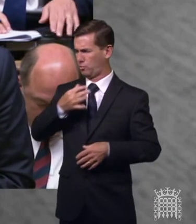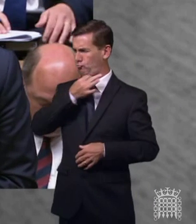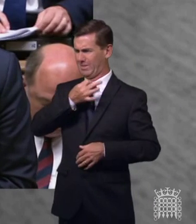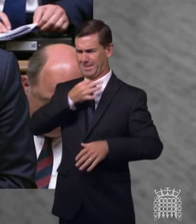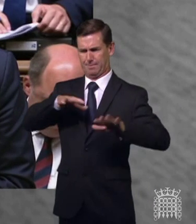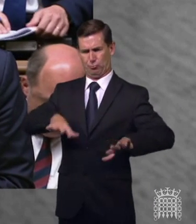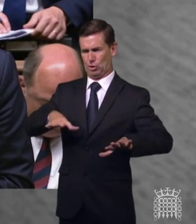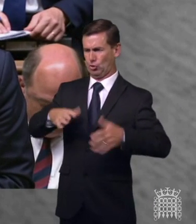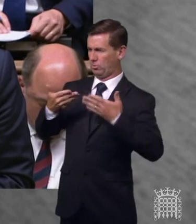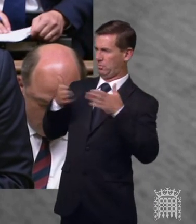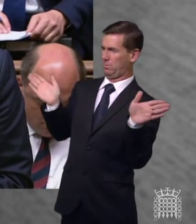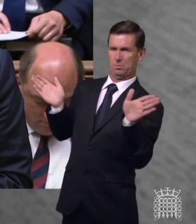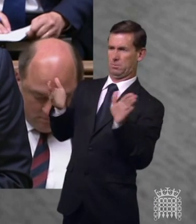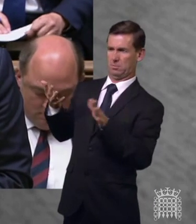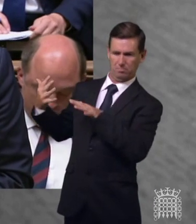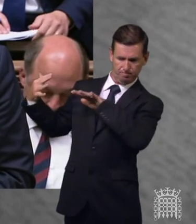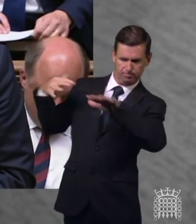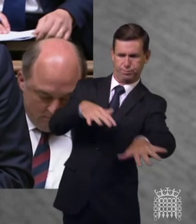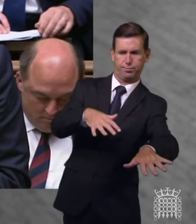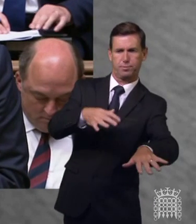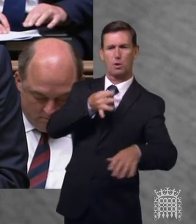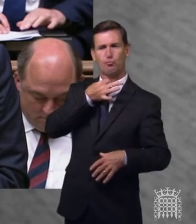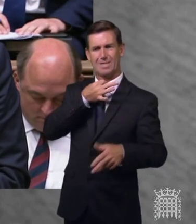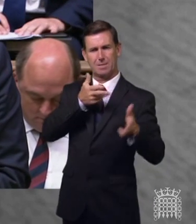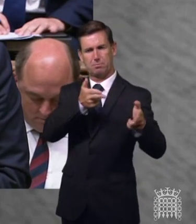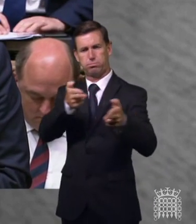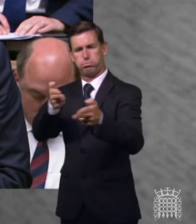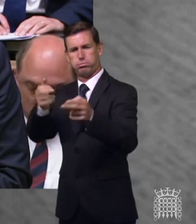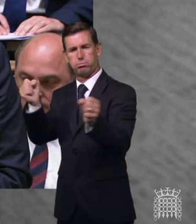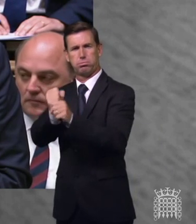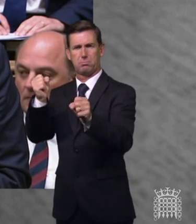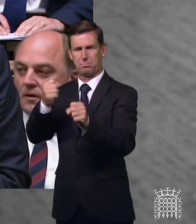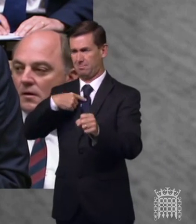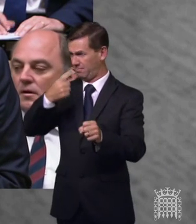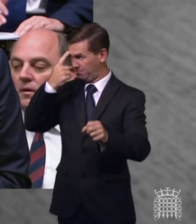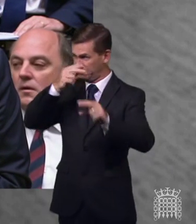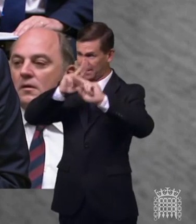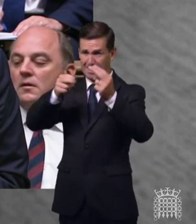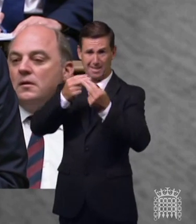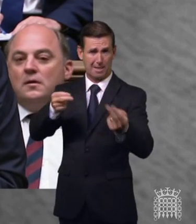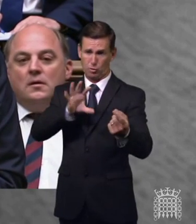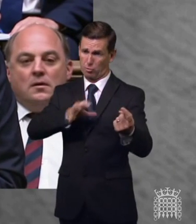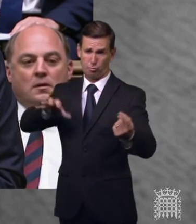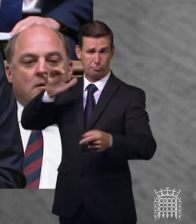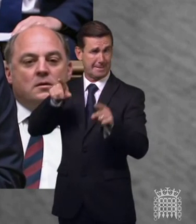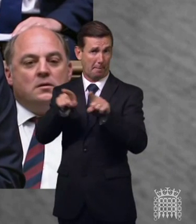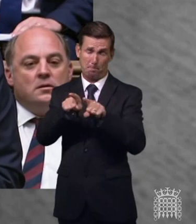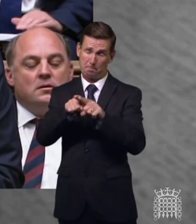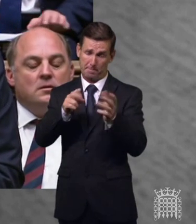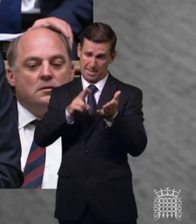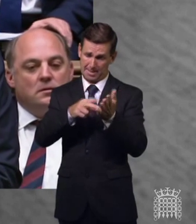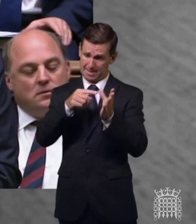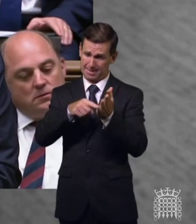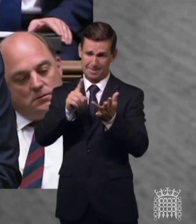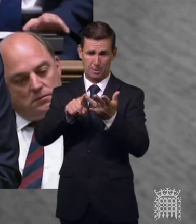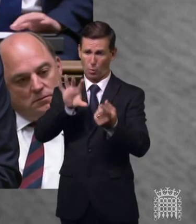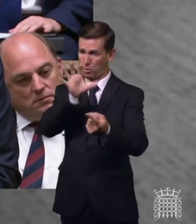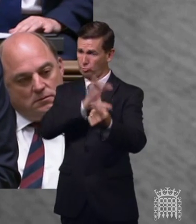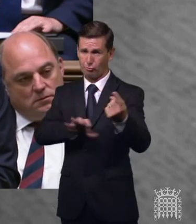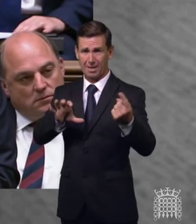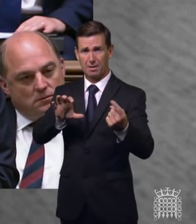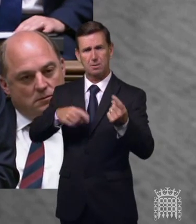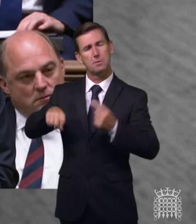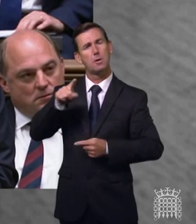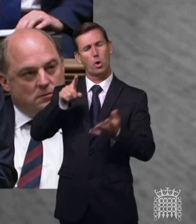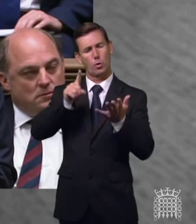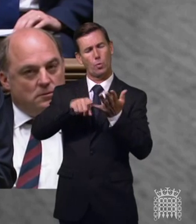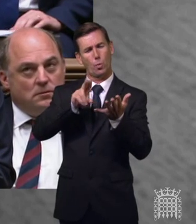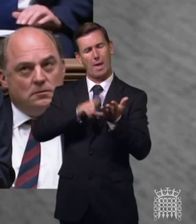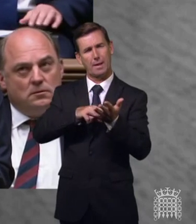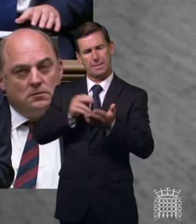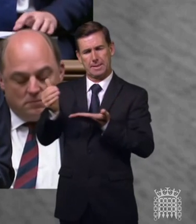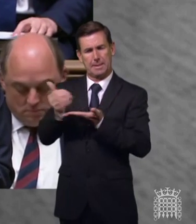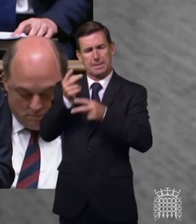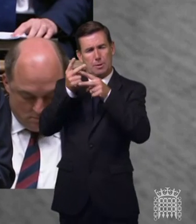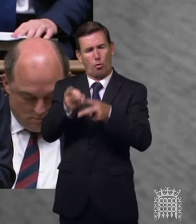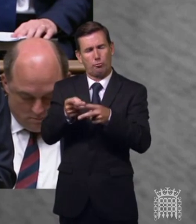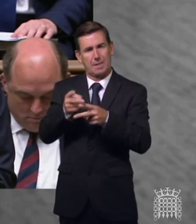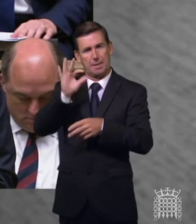These are concerns shared across the international community, from the region itself to all of the NATO alliance and, indeed, all five permanent members of the UN Security Council.